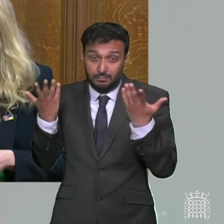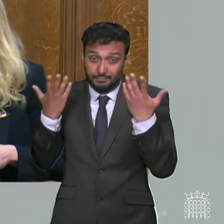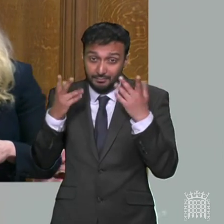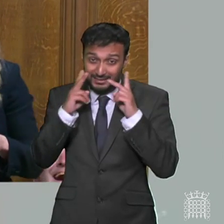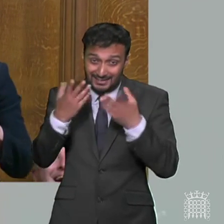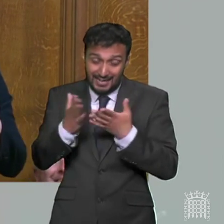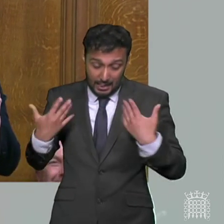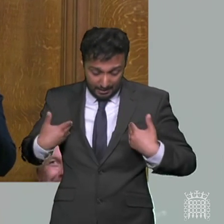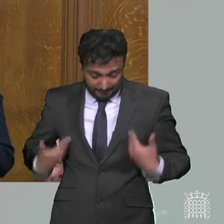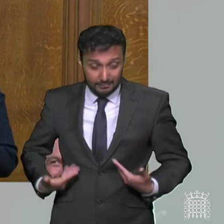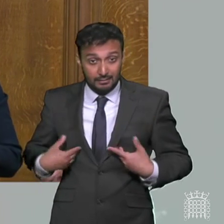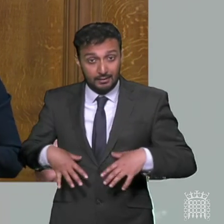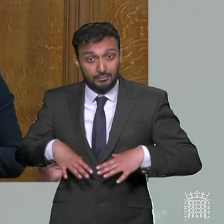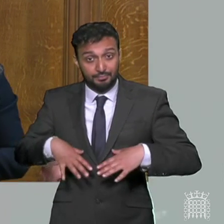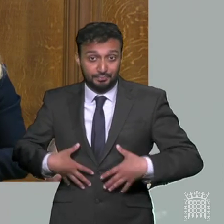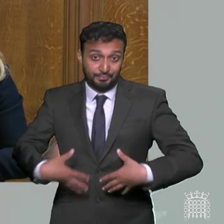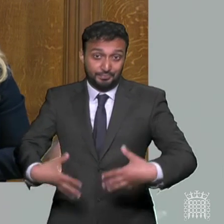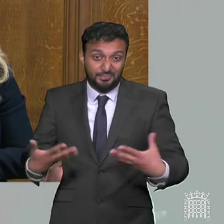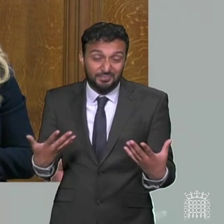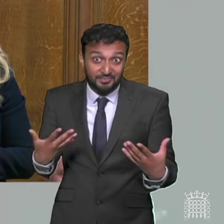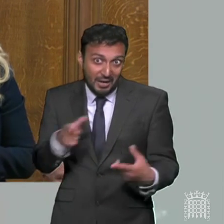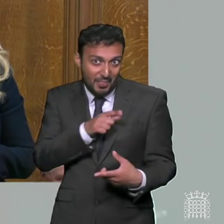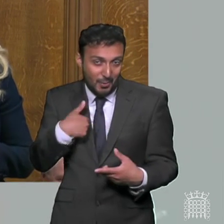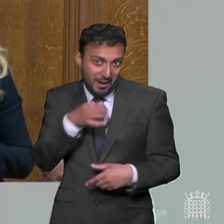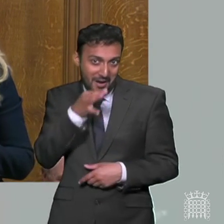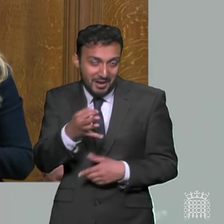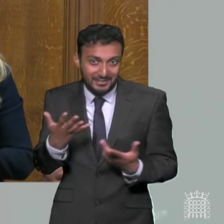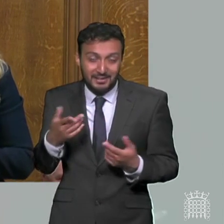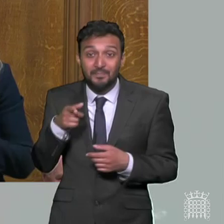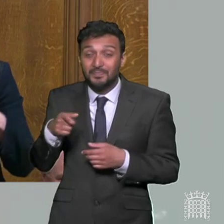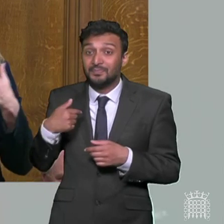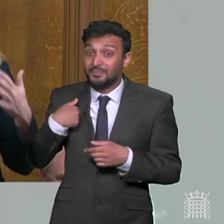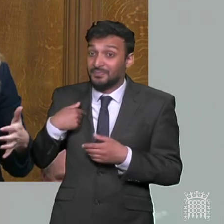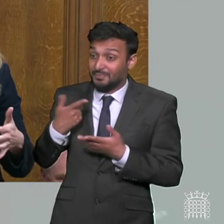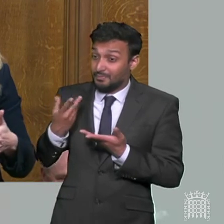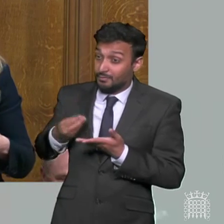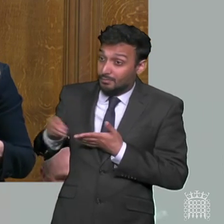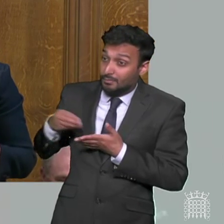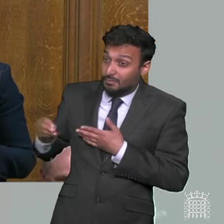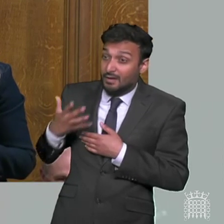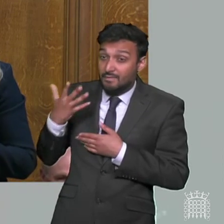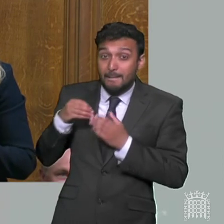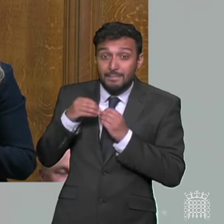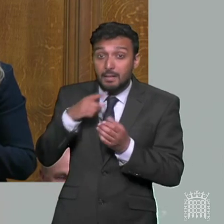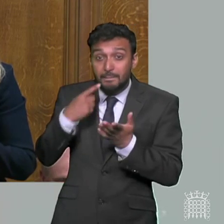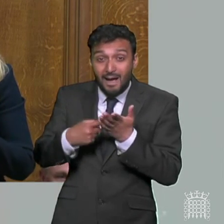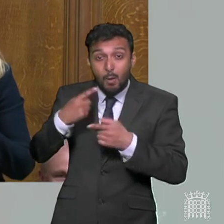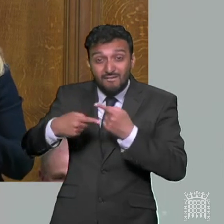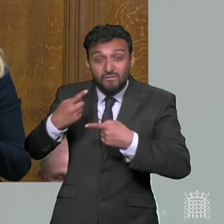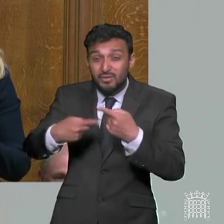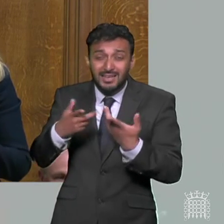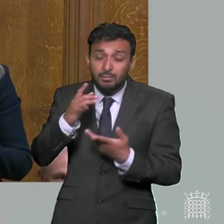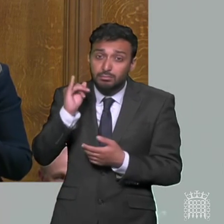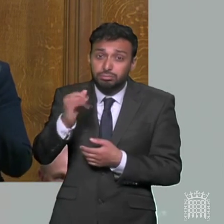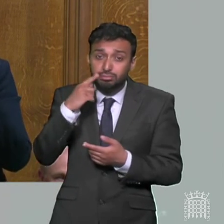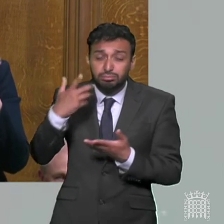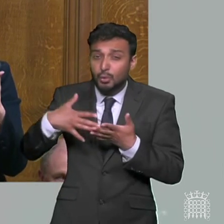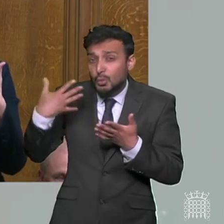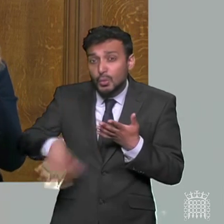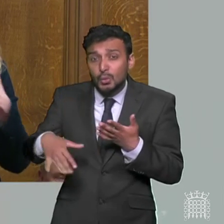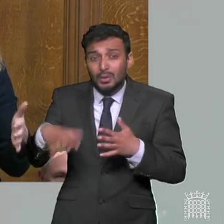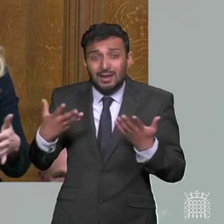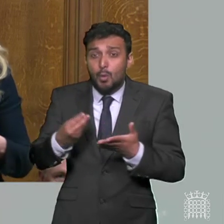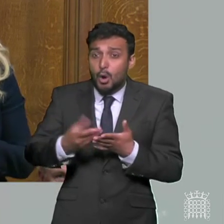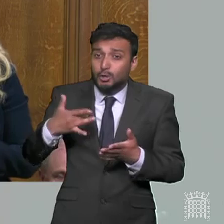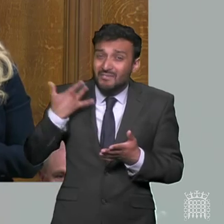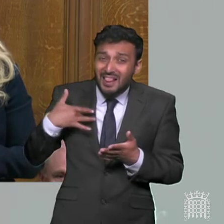The taxpayer is spending five to six billion quid a year and we have some of the highest costs in the world during a cost of living squeeze.